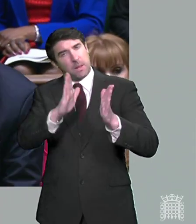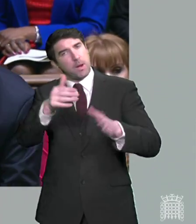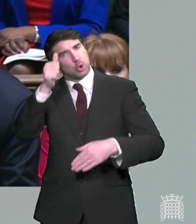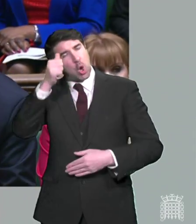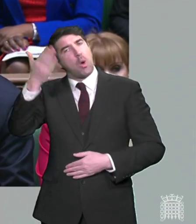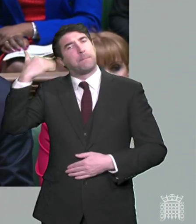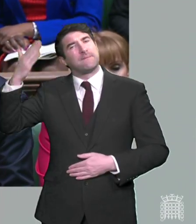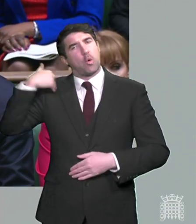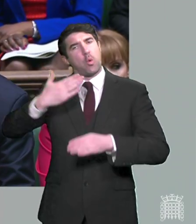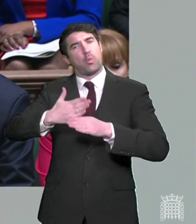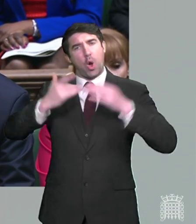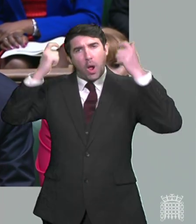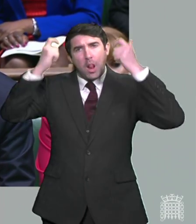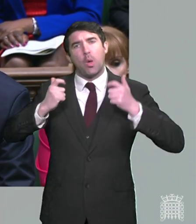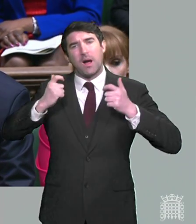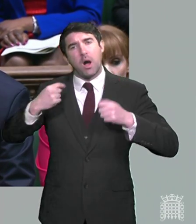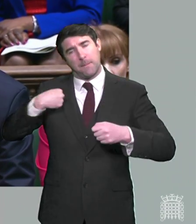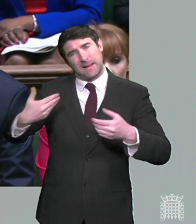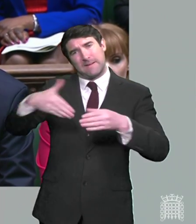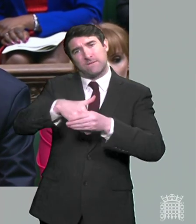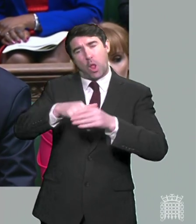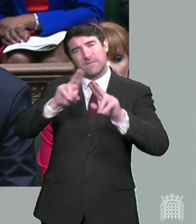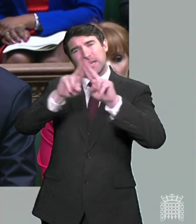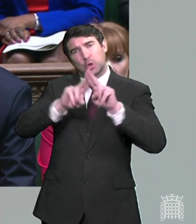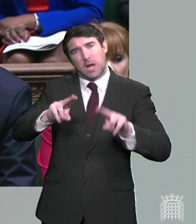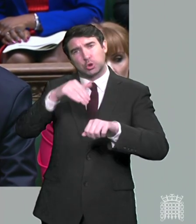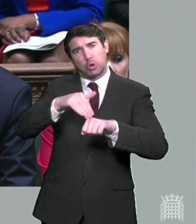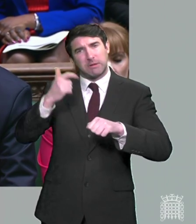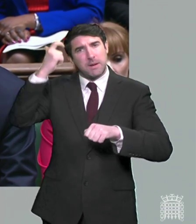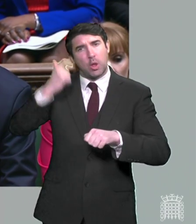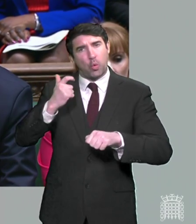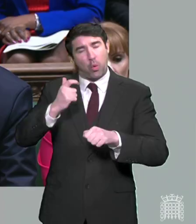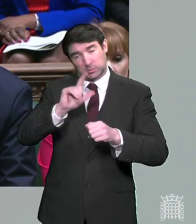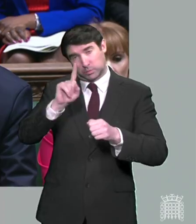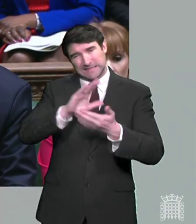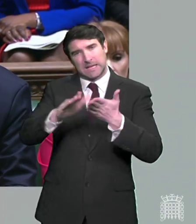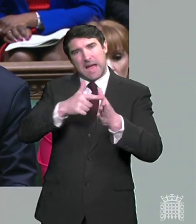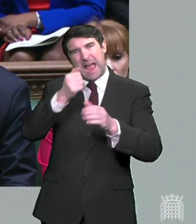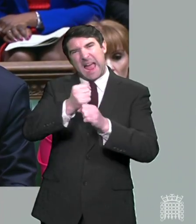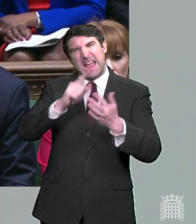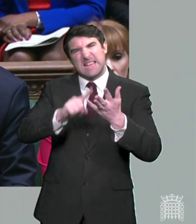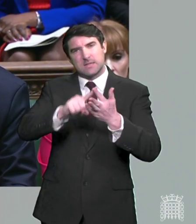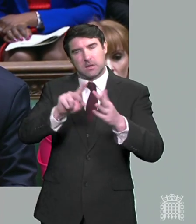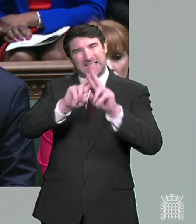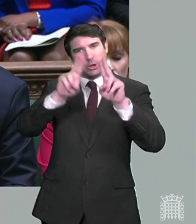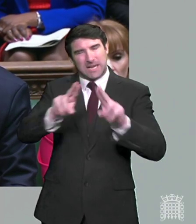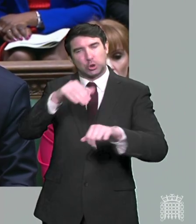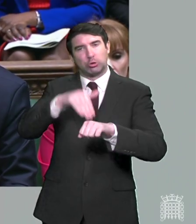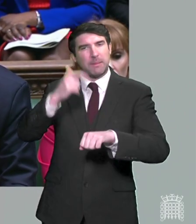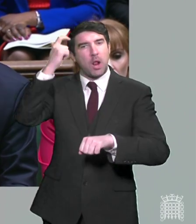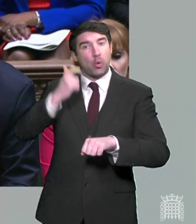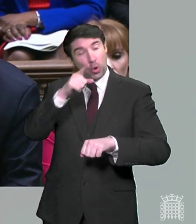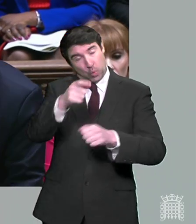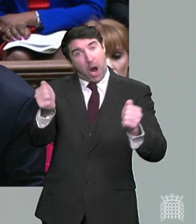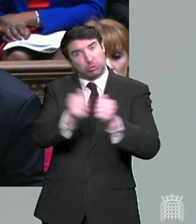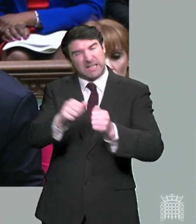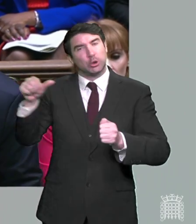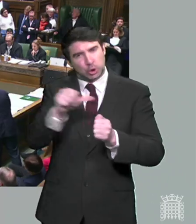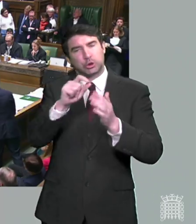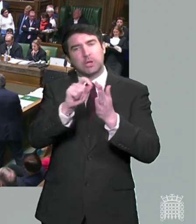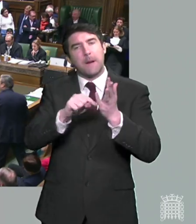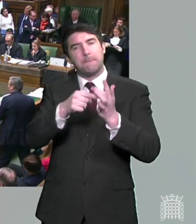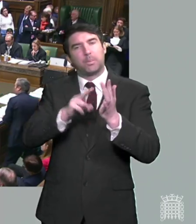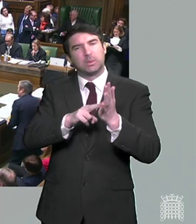Does the Prime Minister agree that when the war in Ukraine is over, Putin and all his cronies must stand at The Hague and face justice?